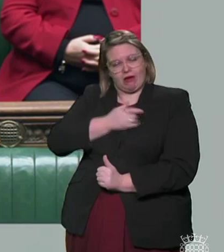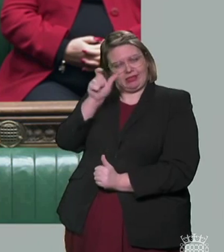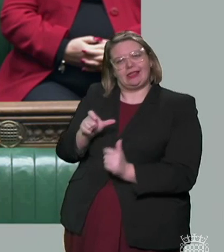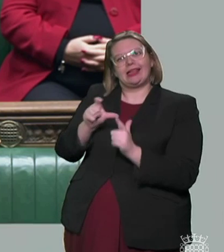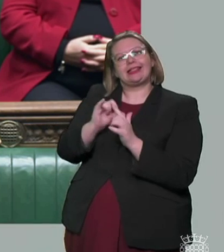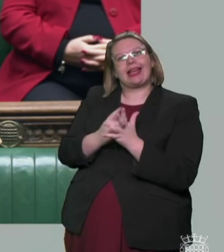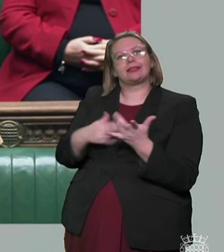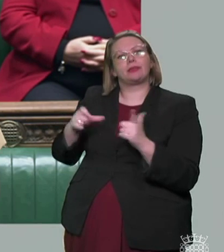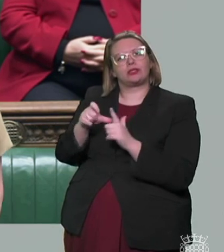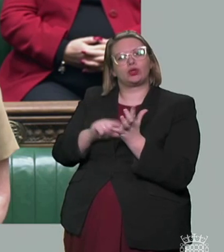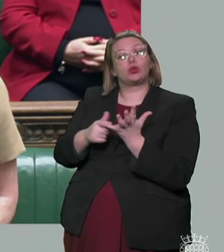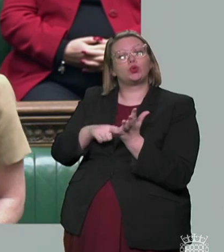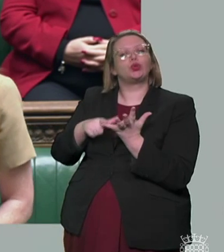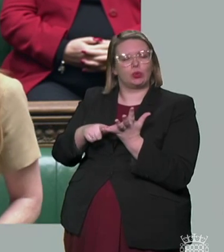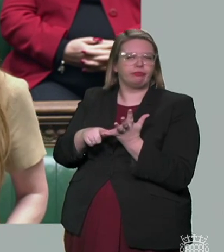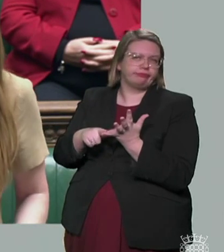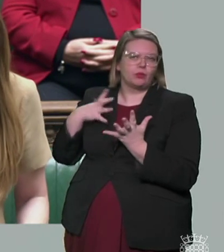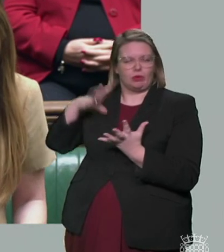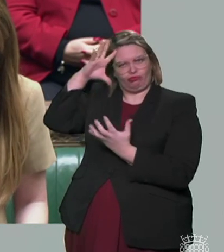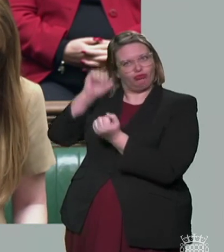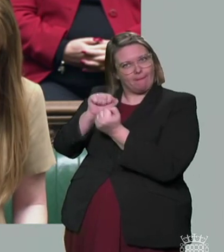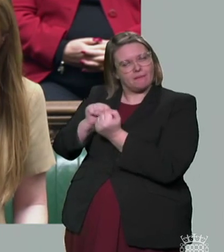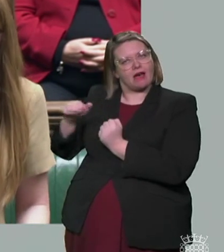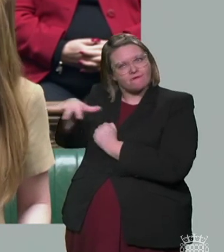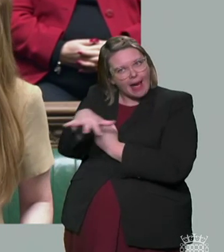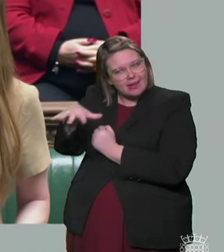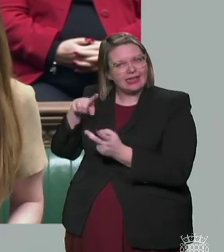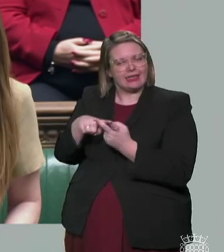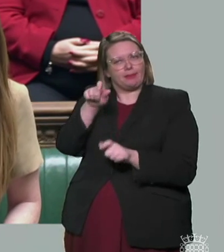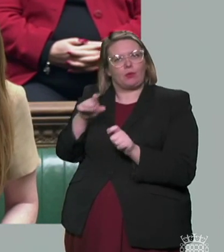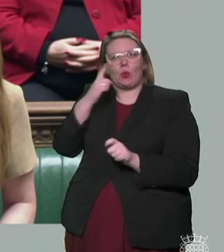I offer my condolences to his family and to the people of South Africa.